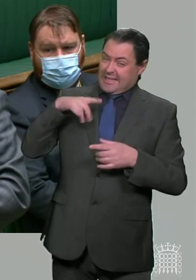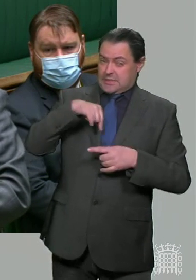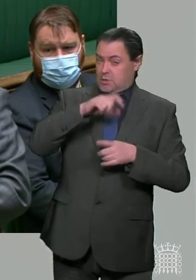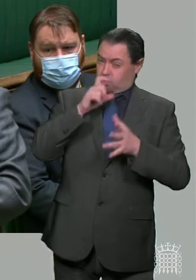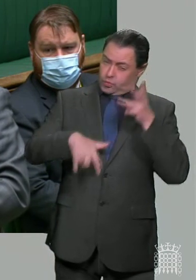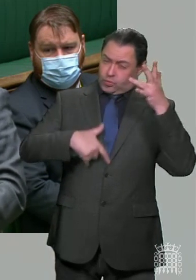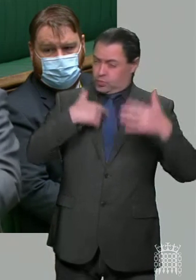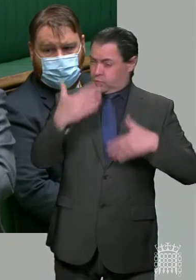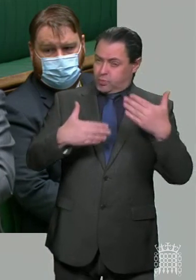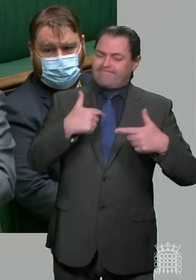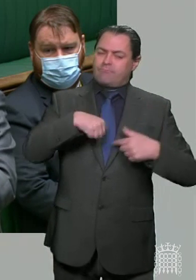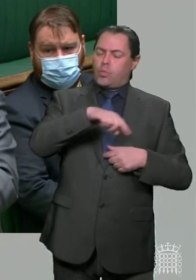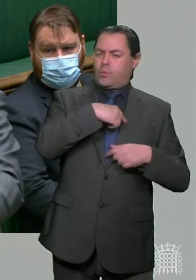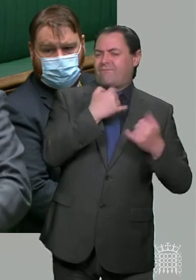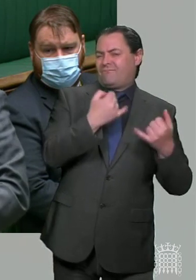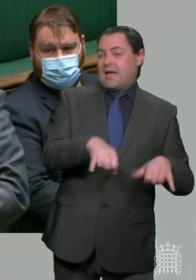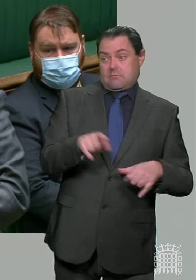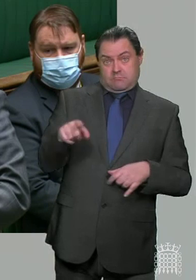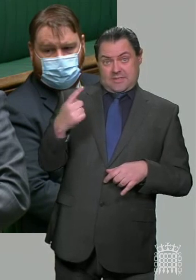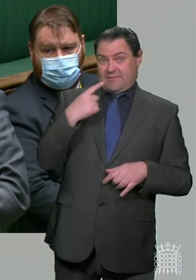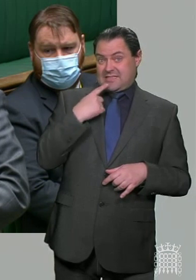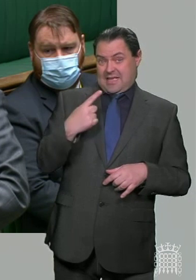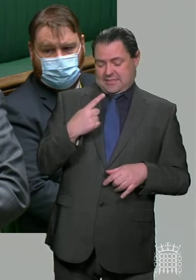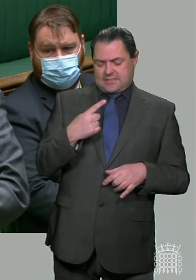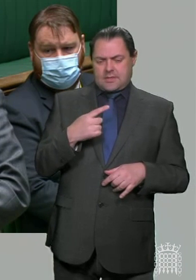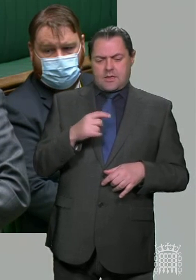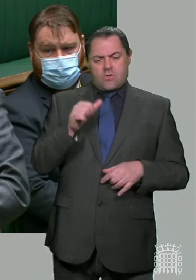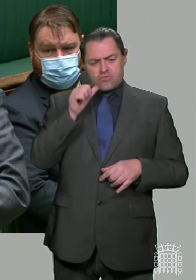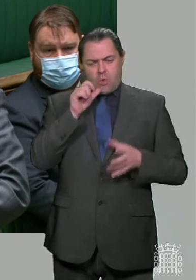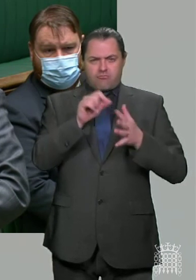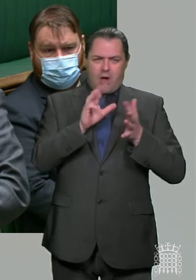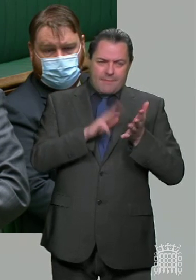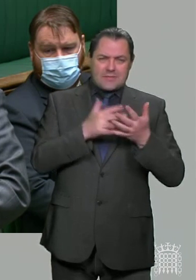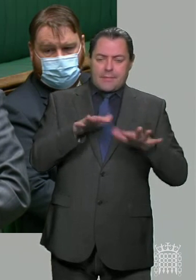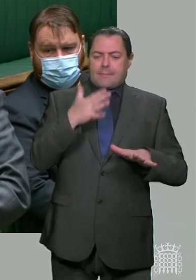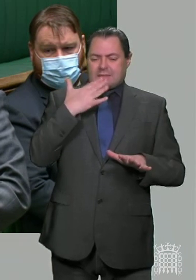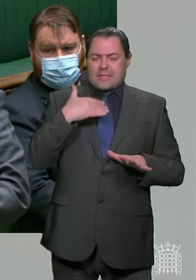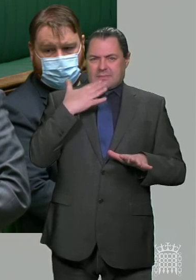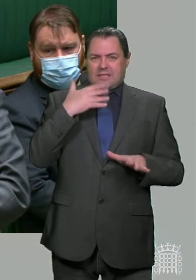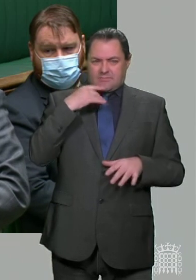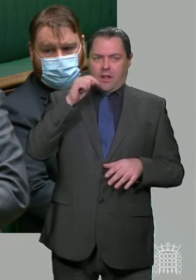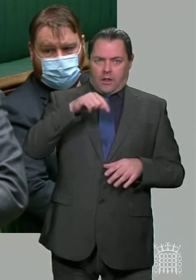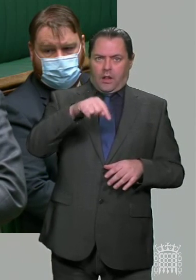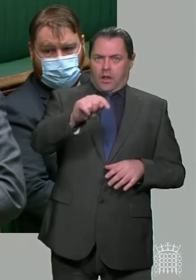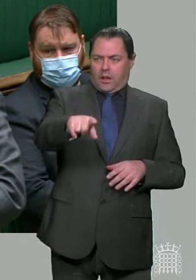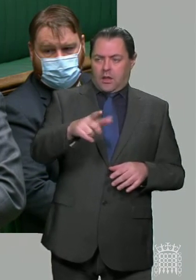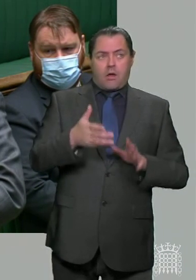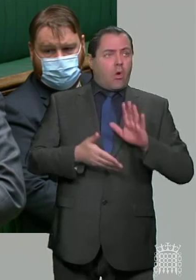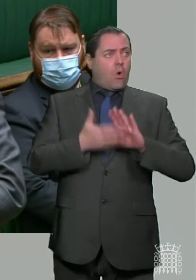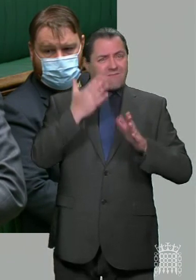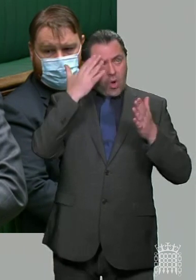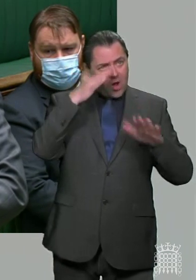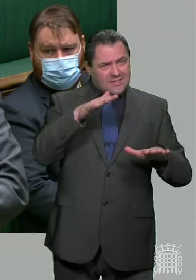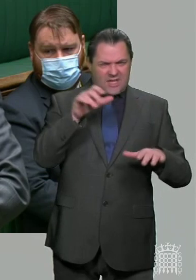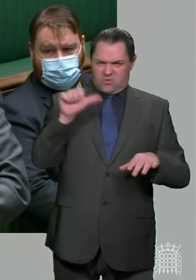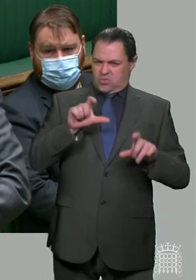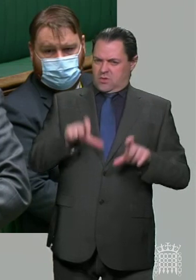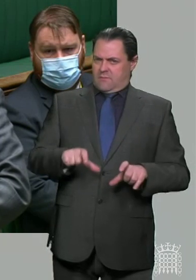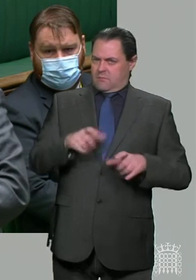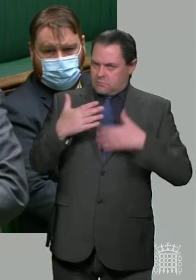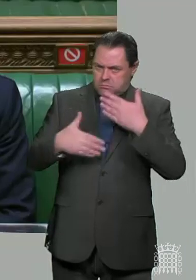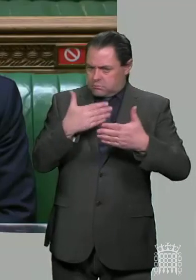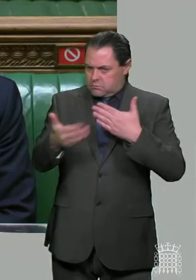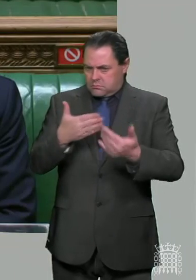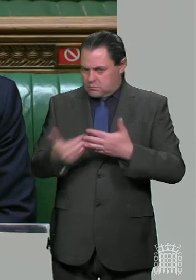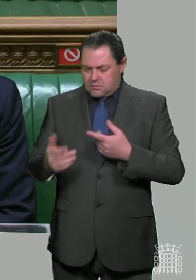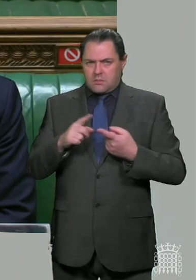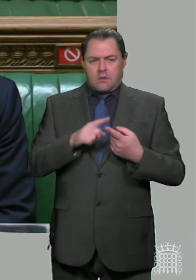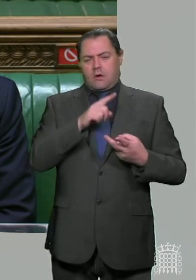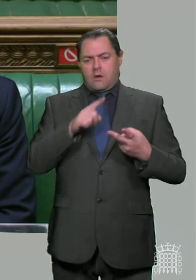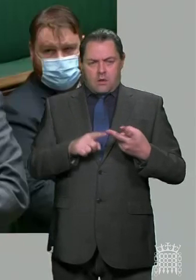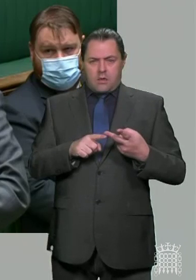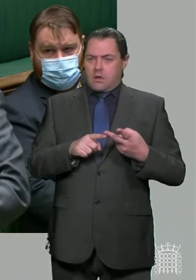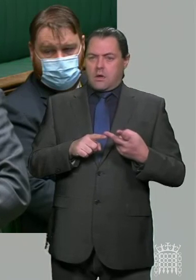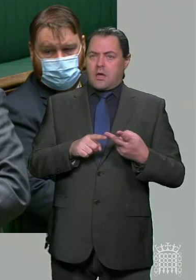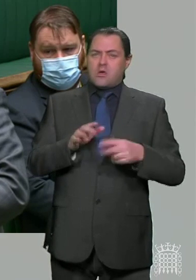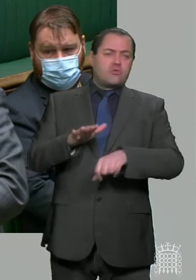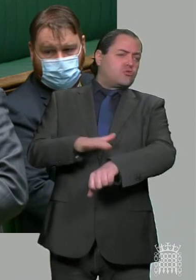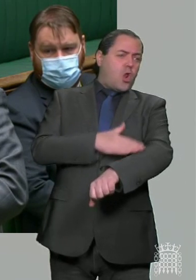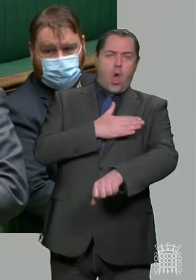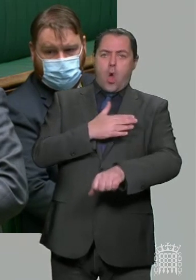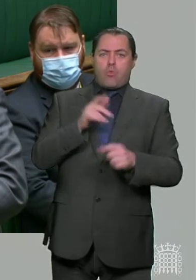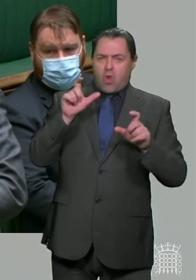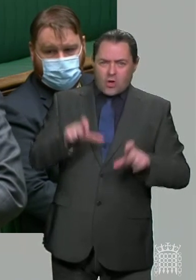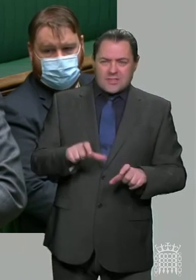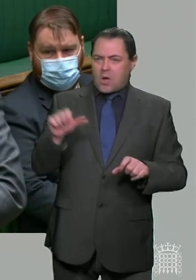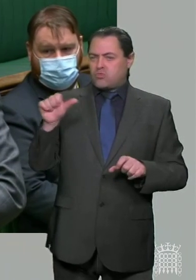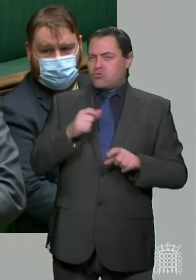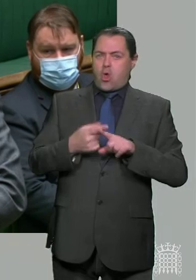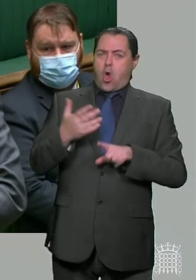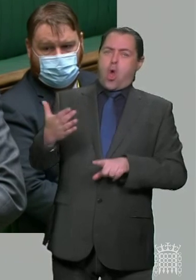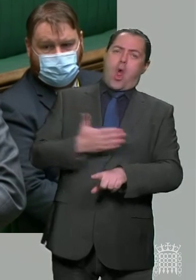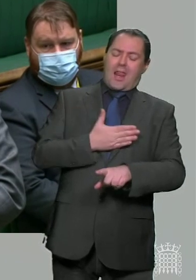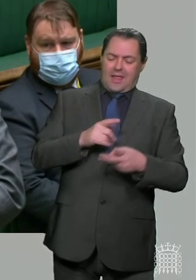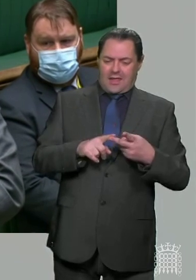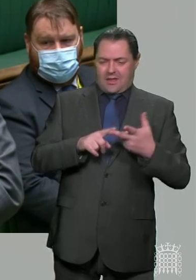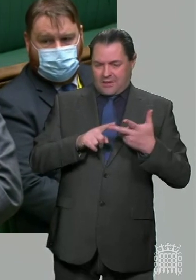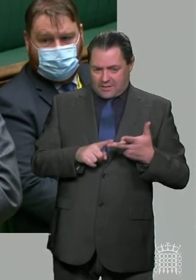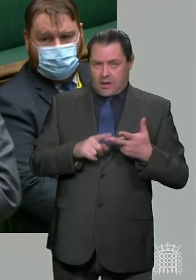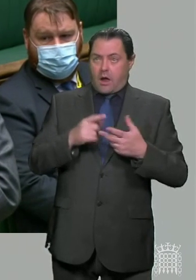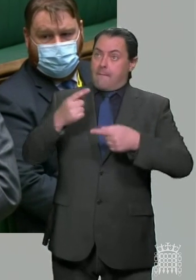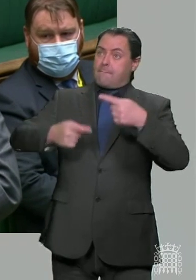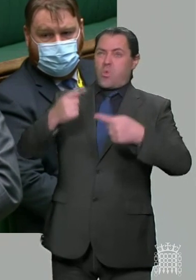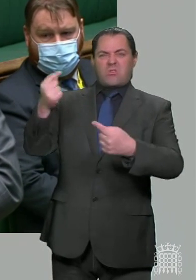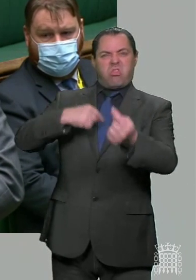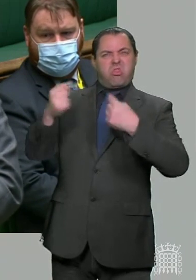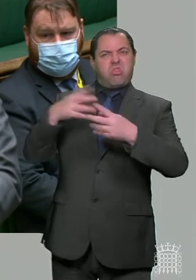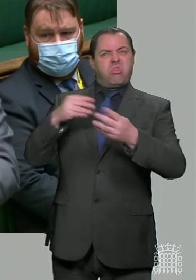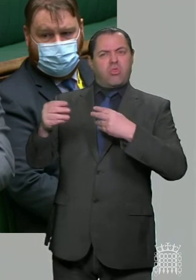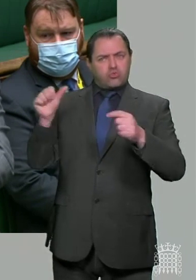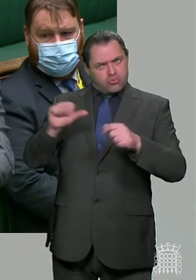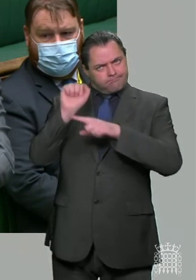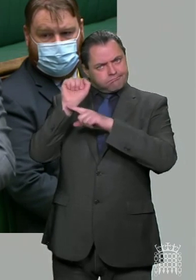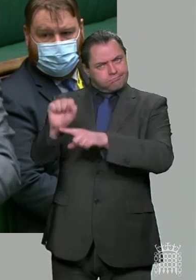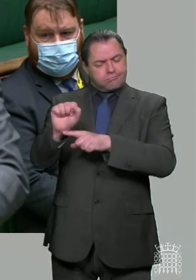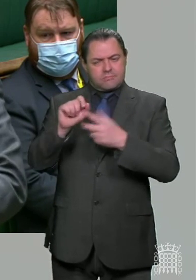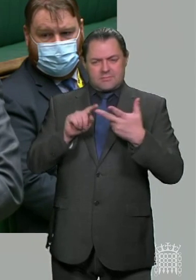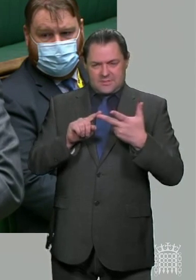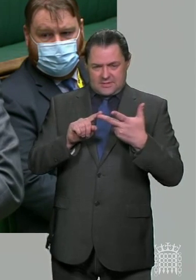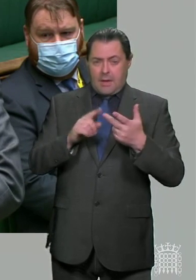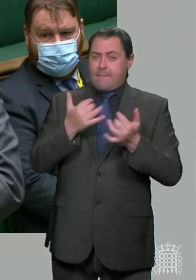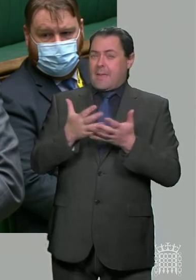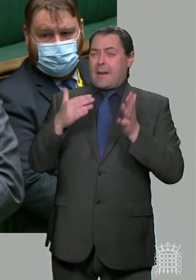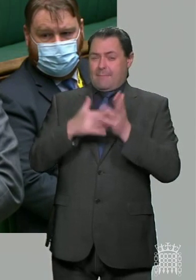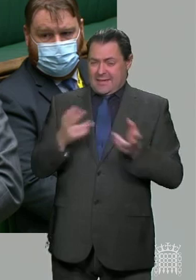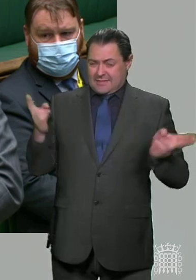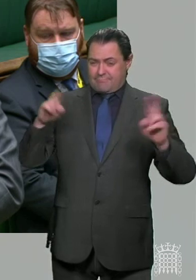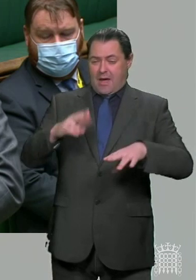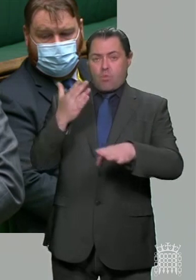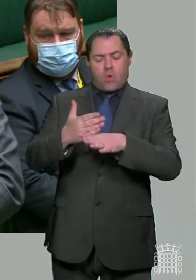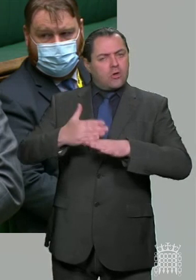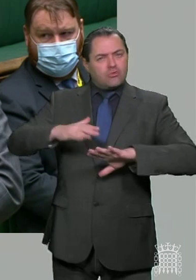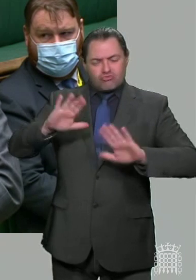we “failed.” We know the Prime Minister made a series of catastrophic errors throughout the crisis: he went on holiday when he should have been leading efforts to tackle the pandemic; he was too slow to go into lockdown; he failed to secure our borders; he sent millions of people back to their offices prematurely.